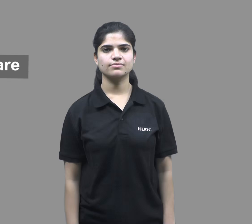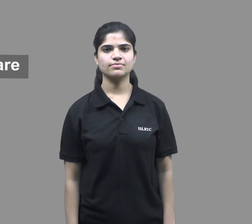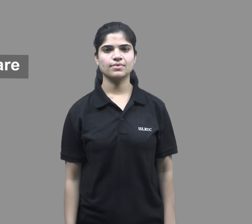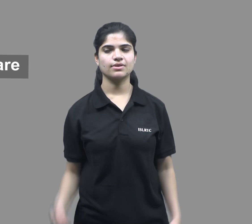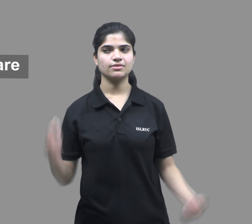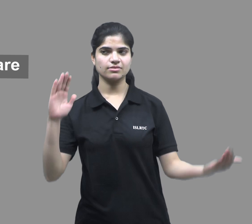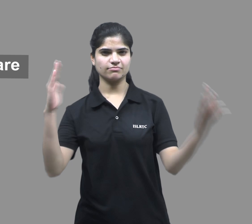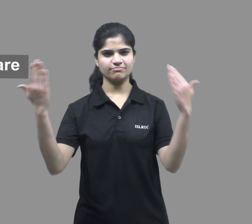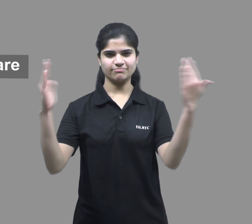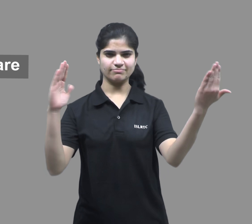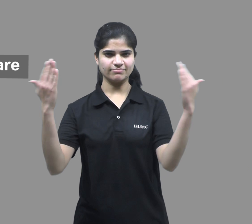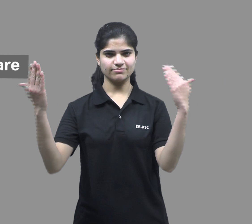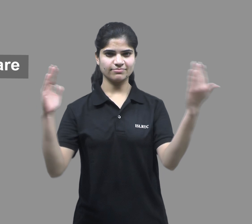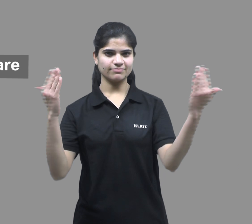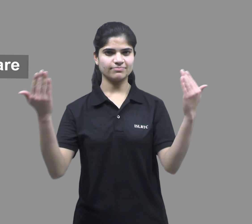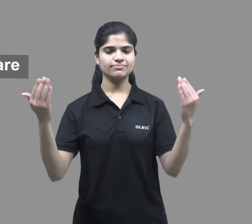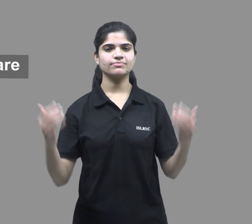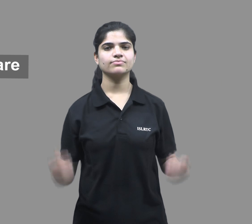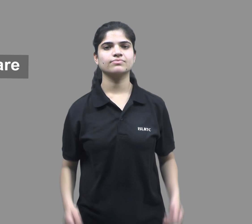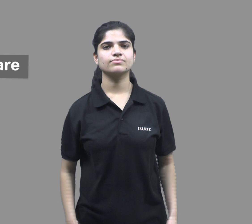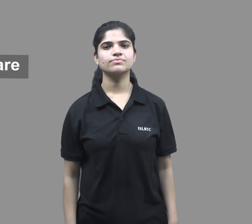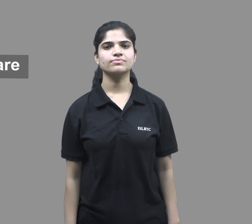Compare